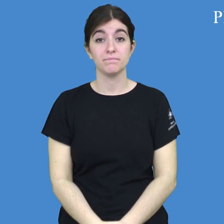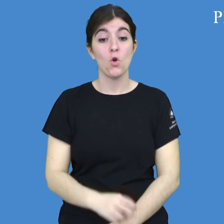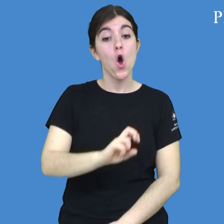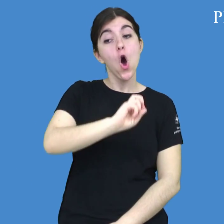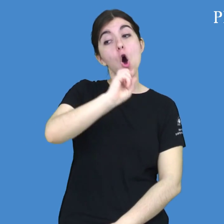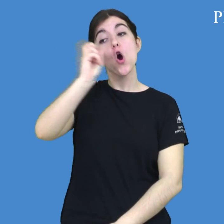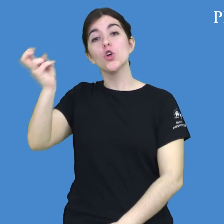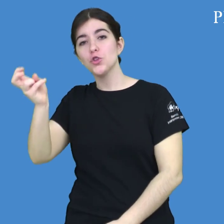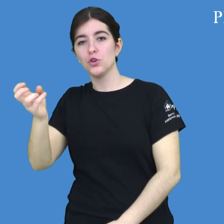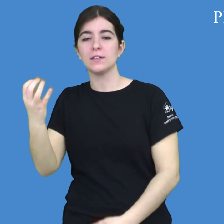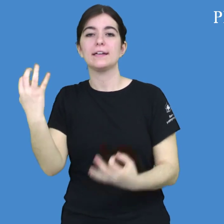otro